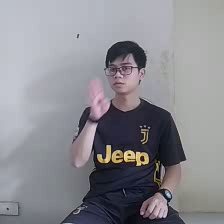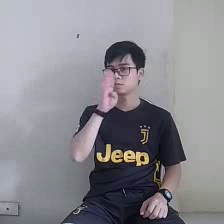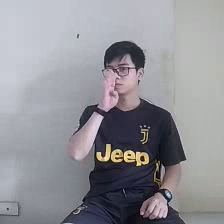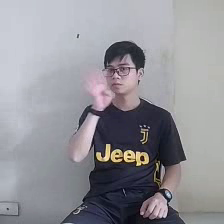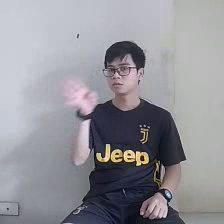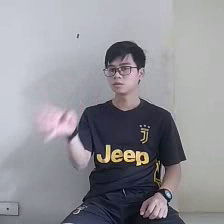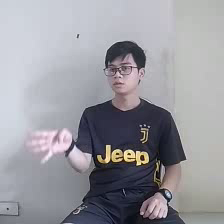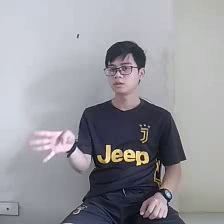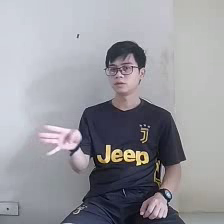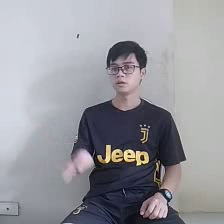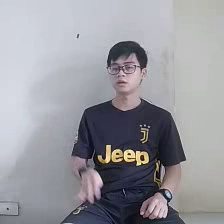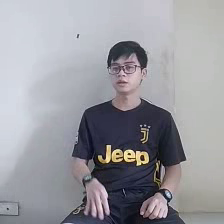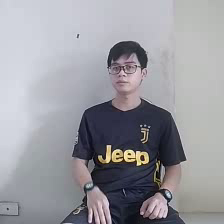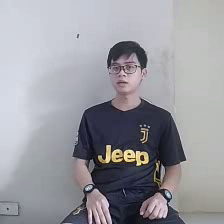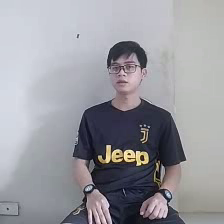Nôn ói